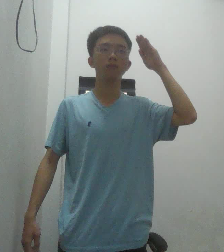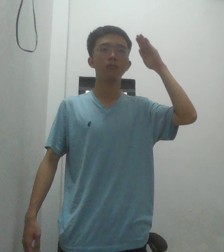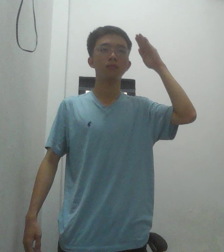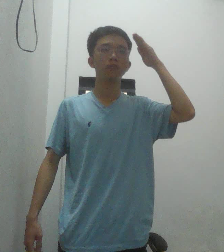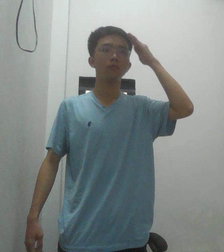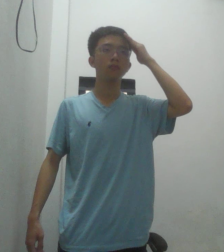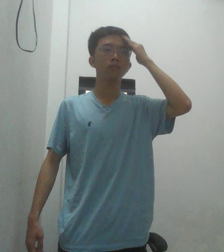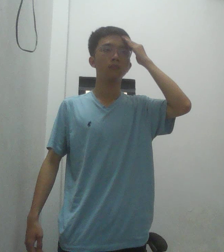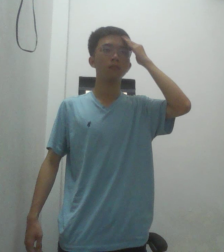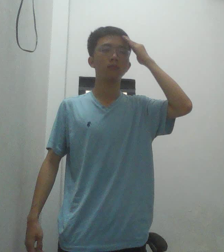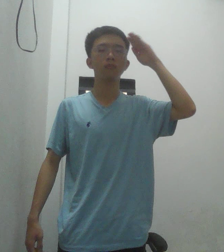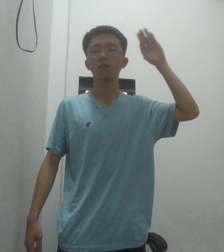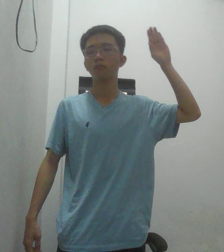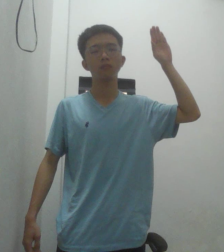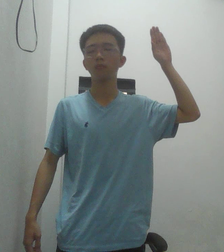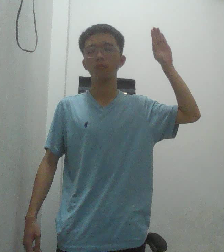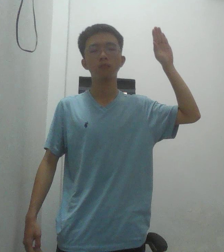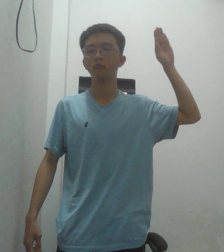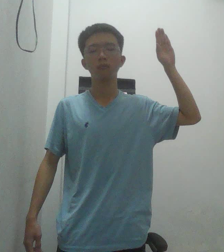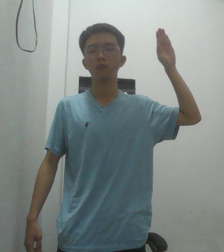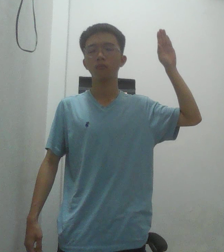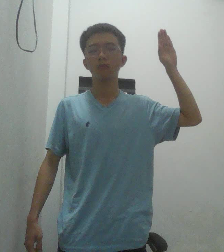khong biet